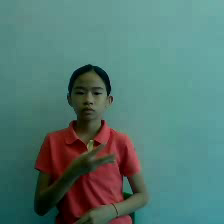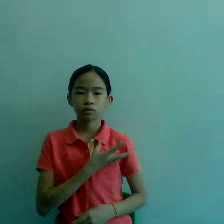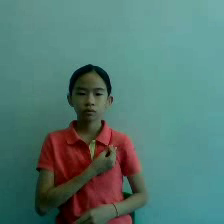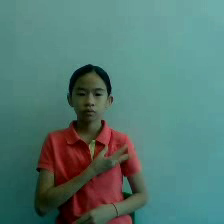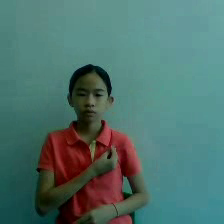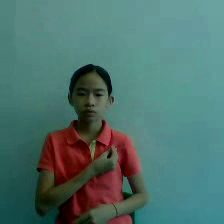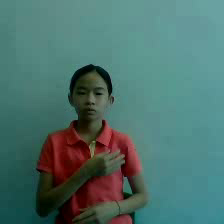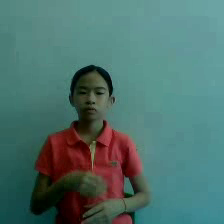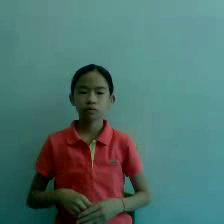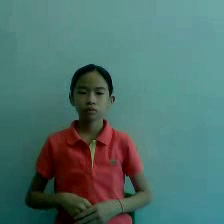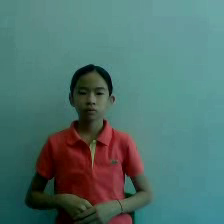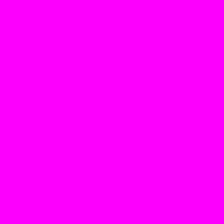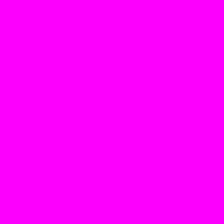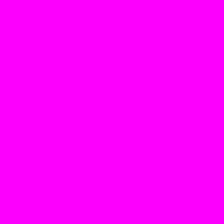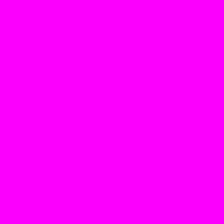Xúc động